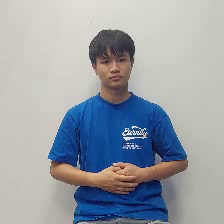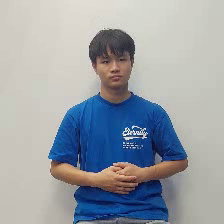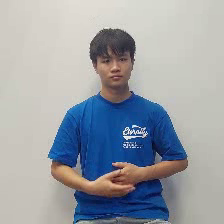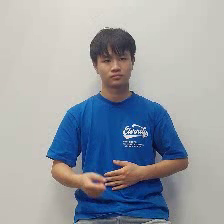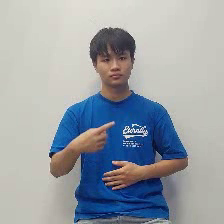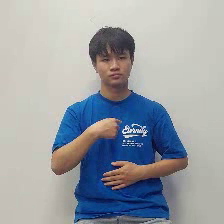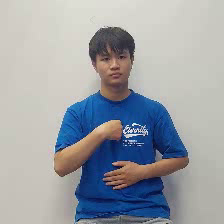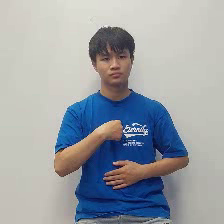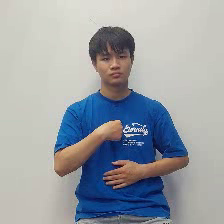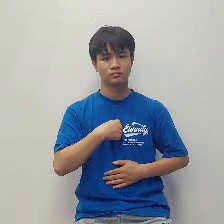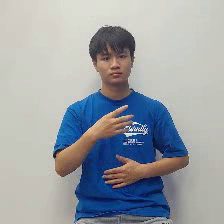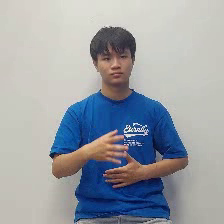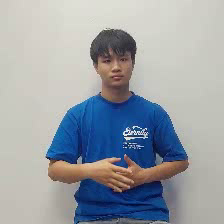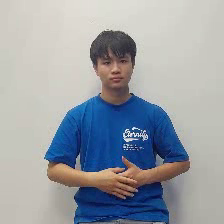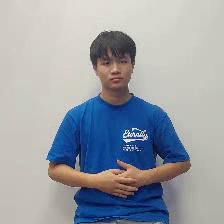Tôi